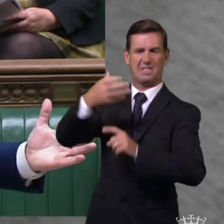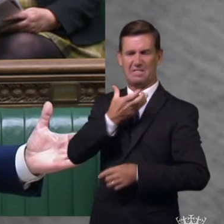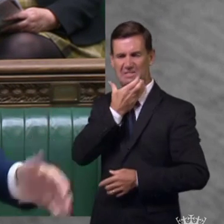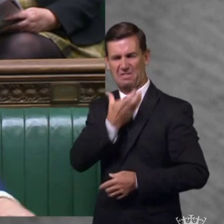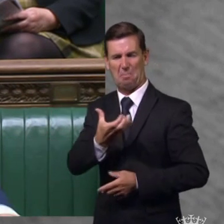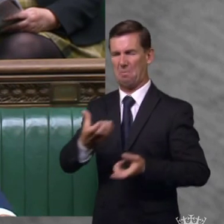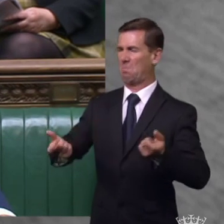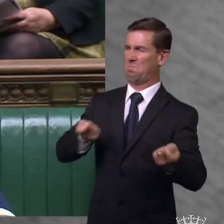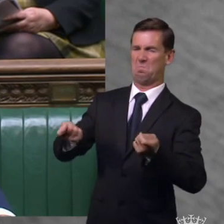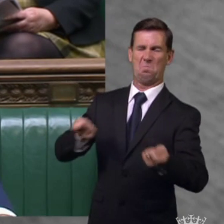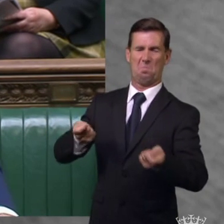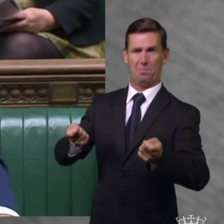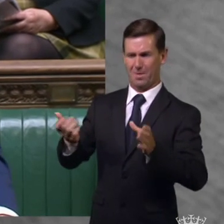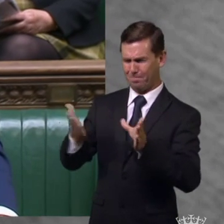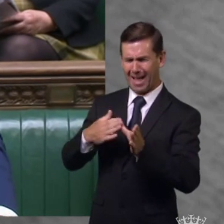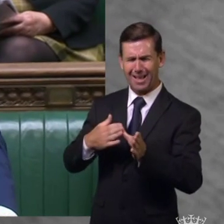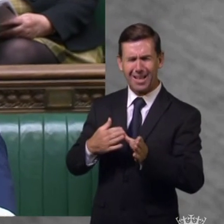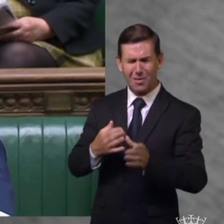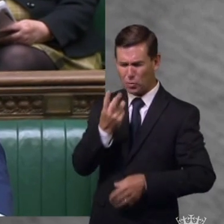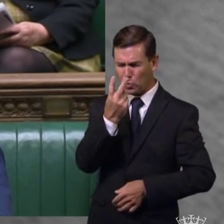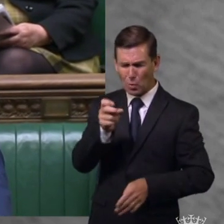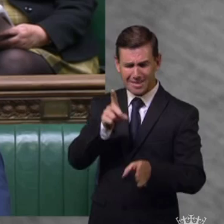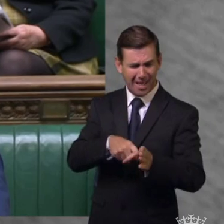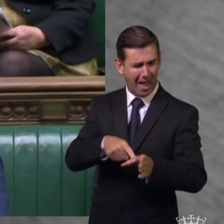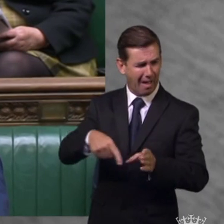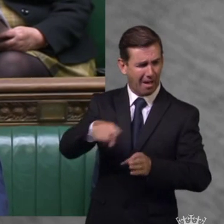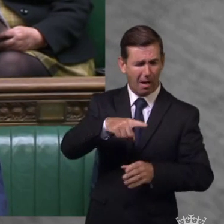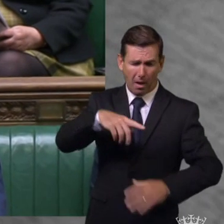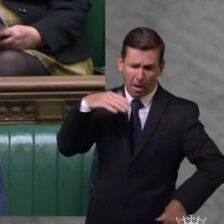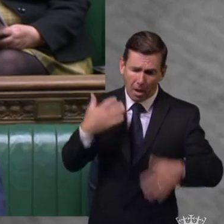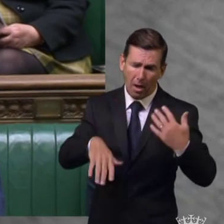The gains made through 20 years of sacrifice hang precariously.